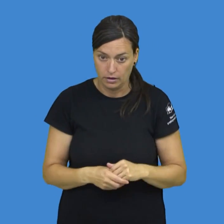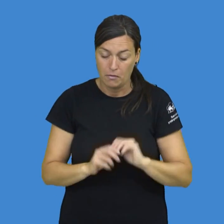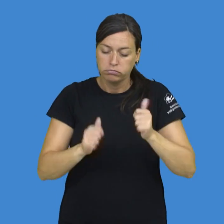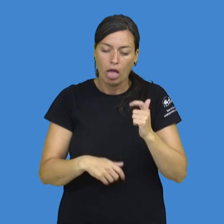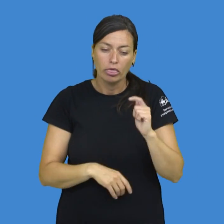empezar